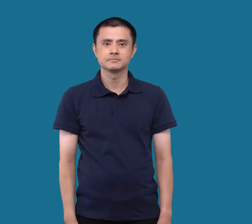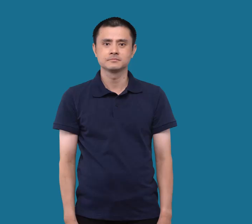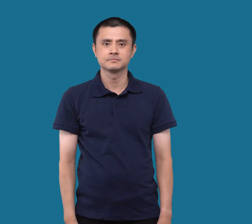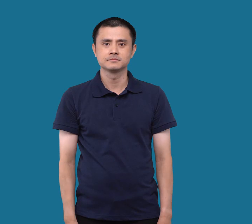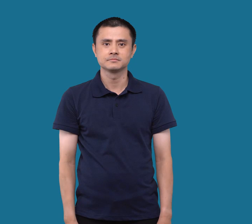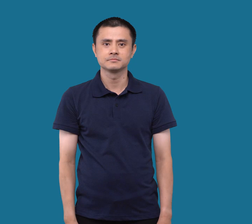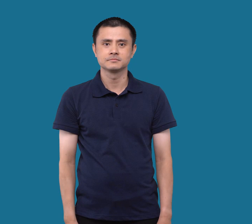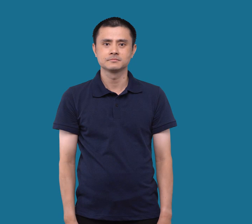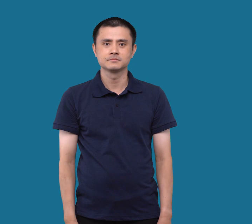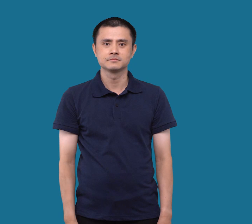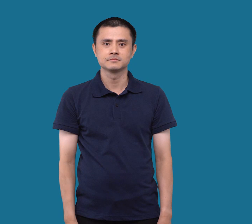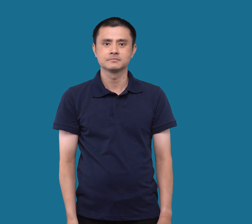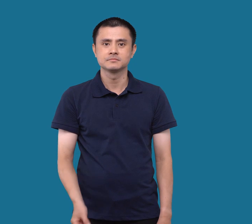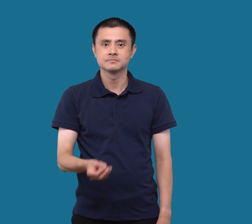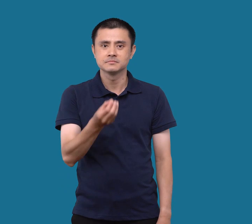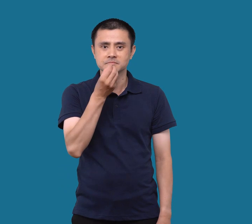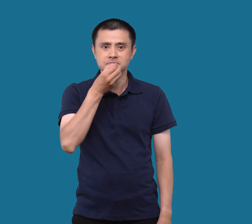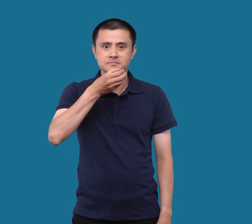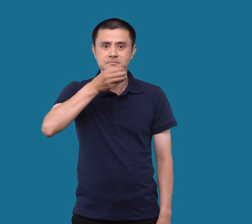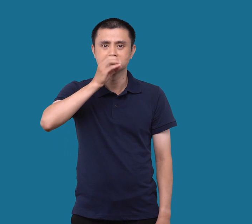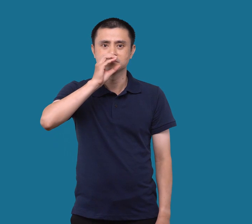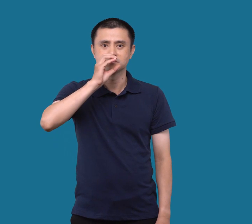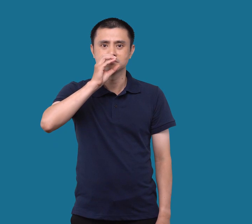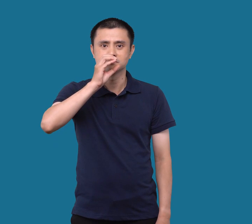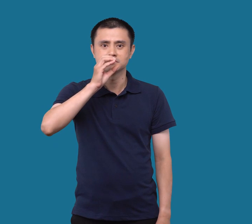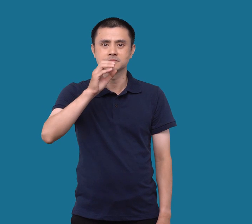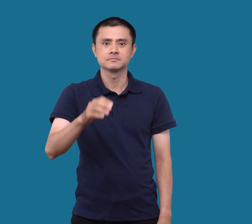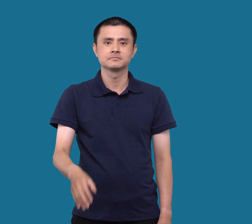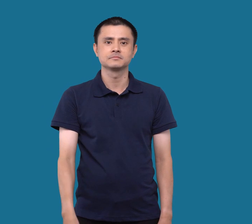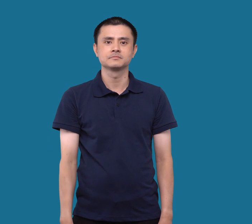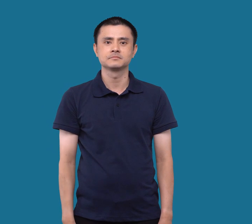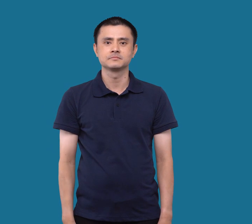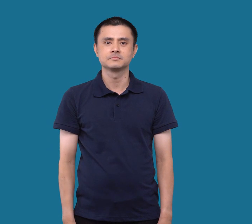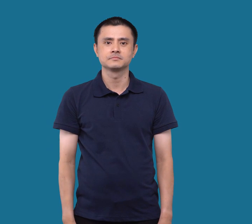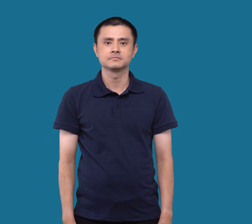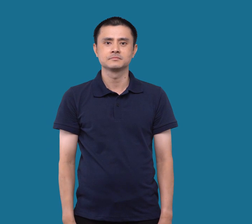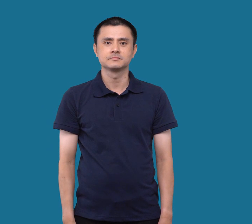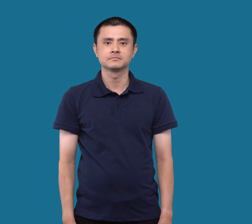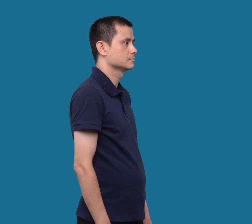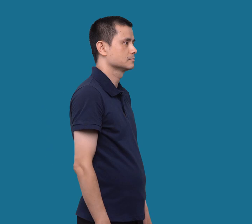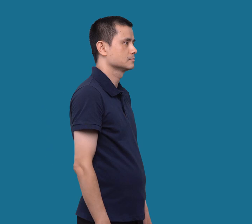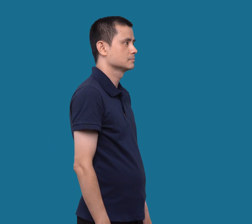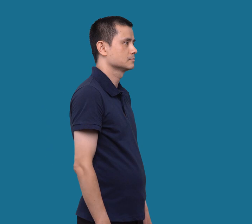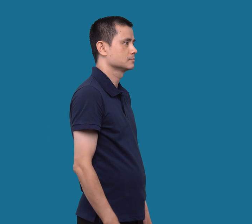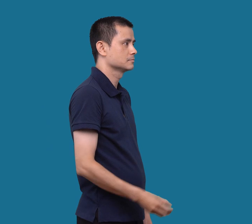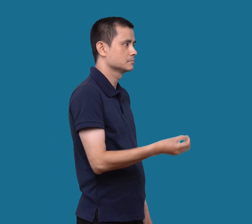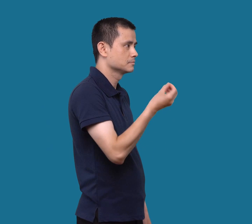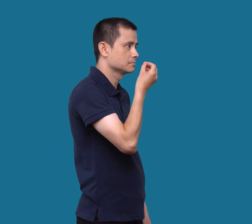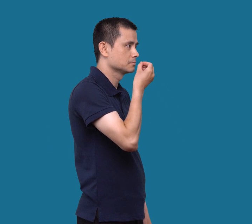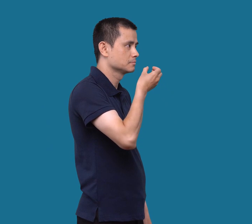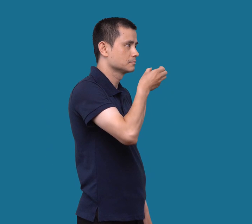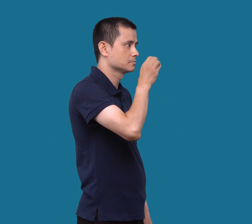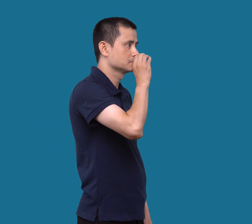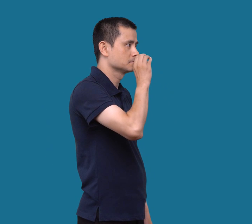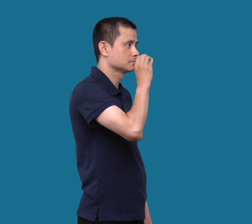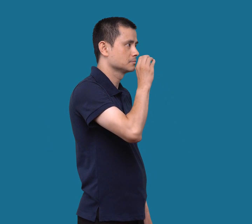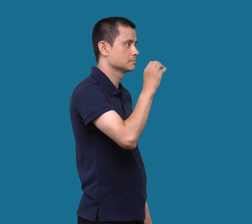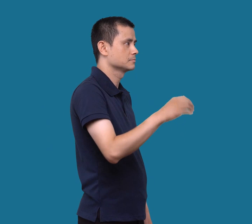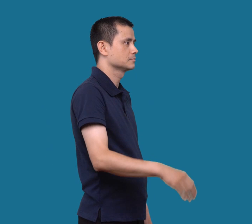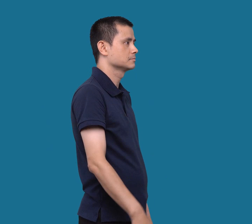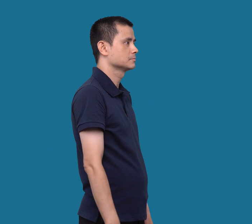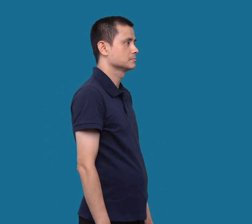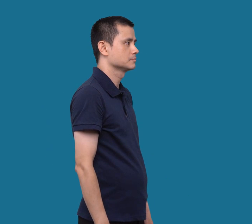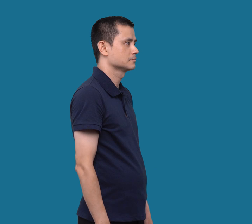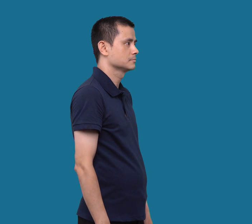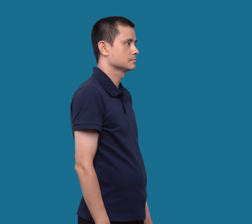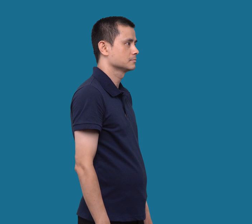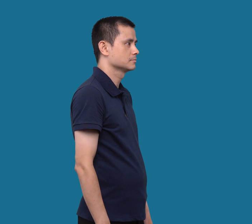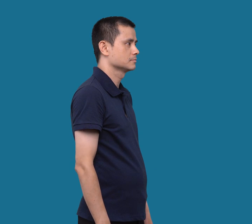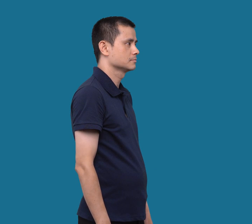ăn uống